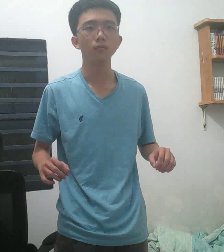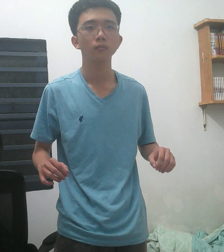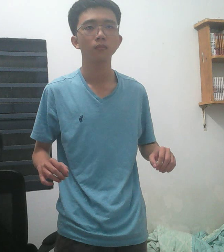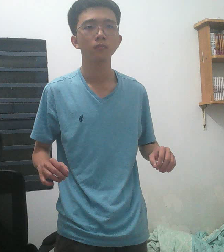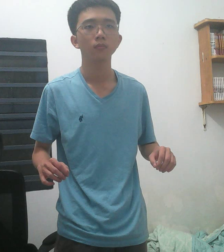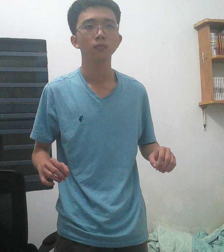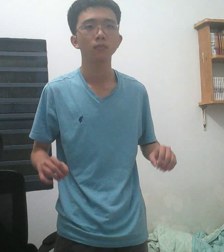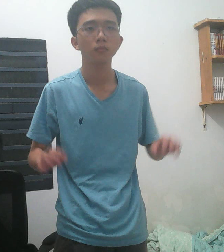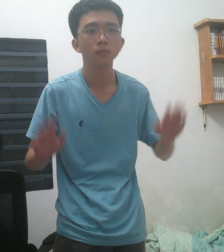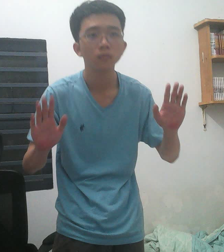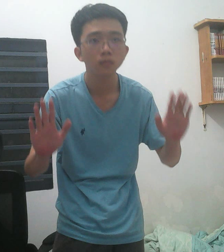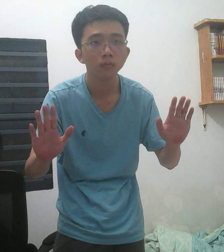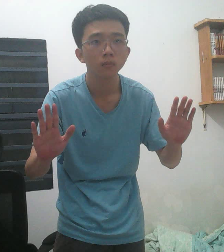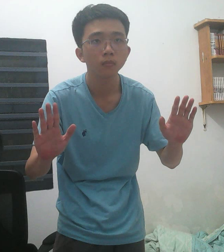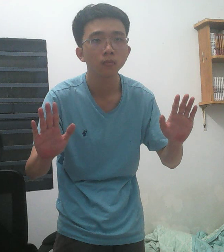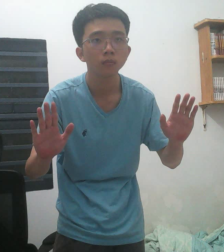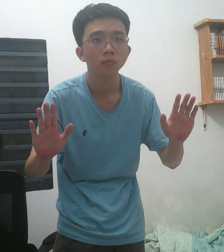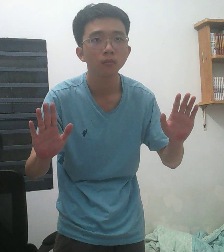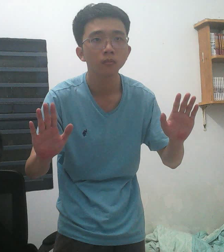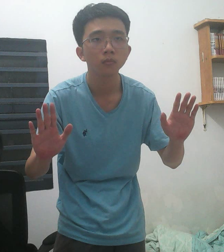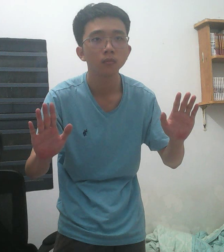dung lai